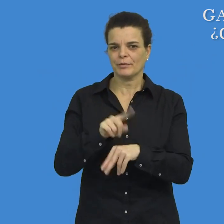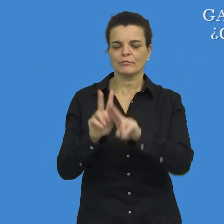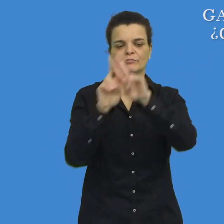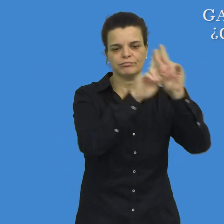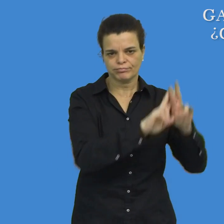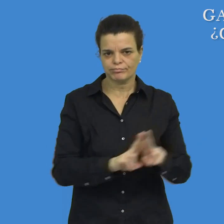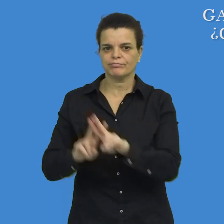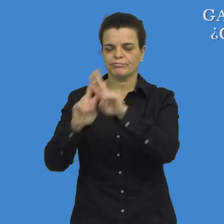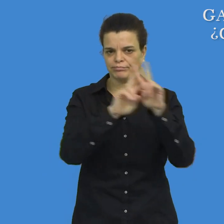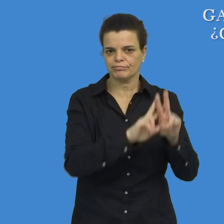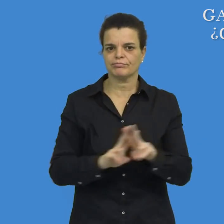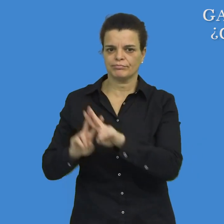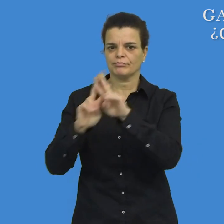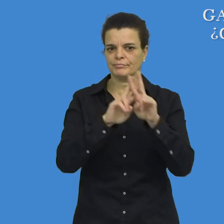revisar